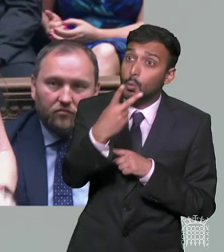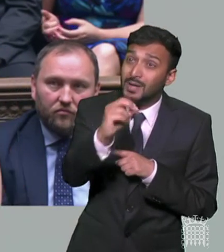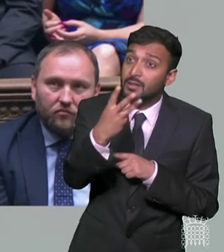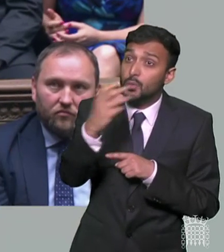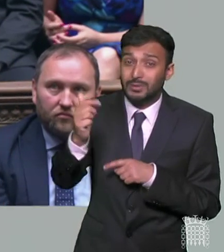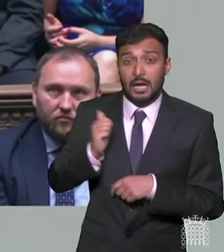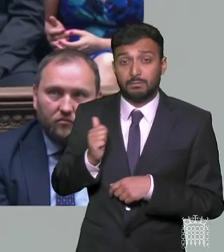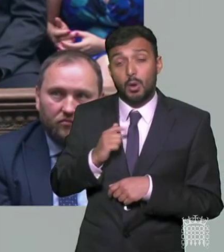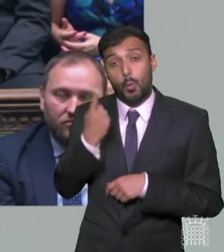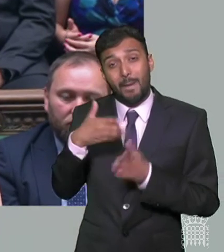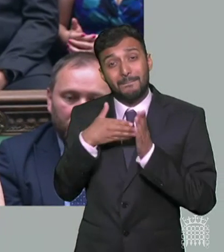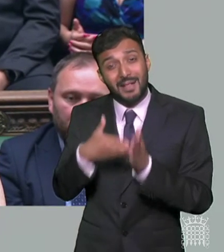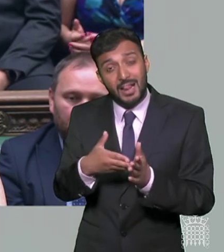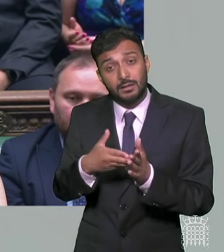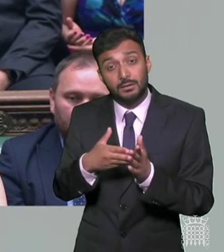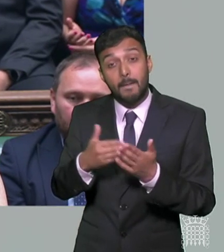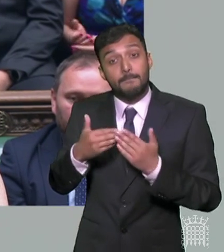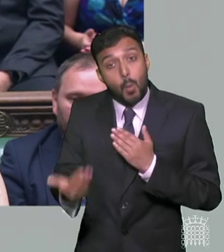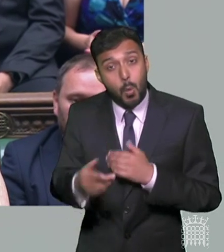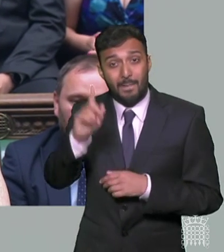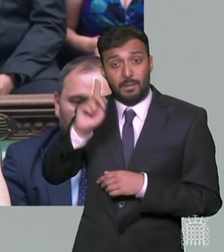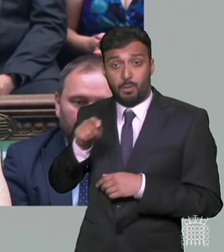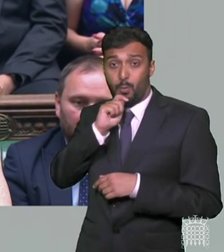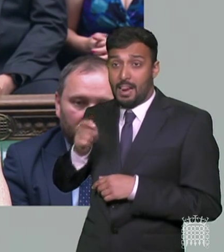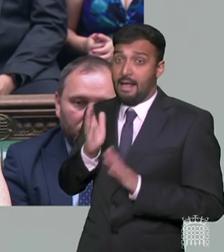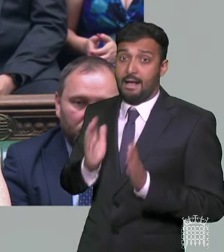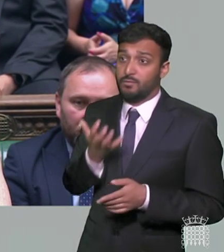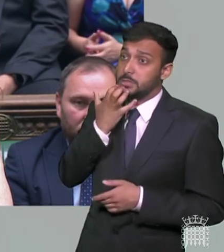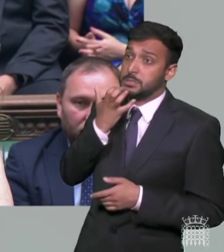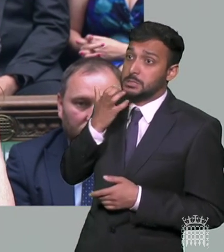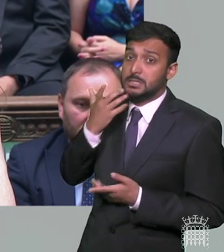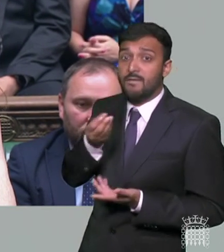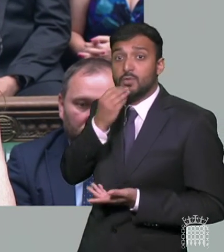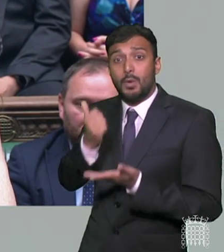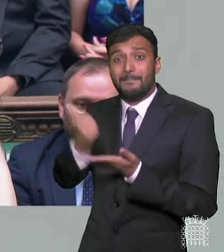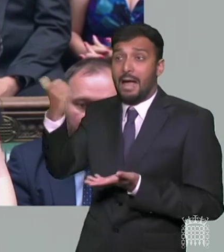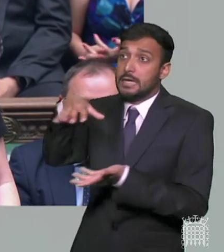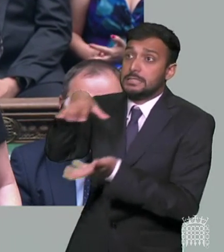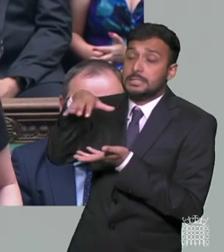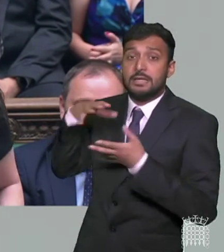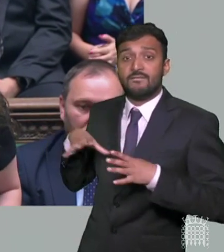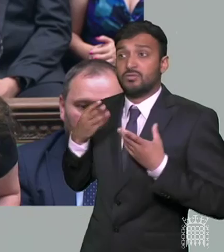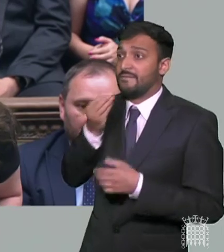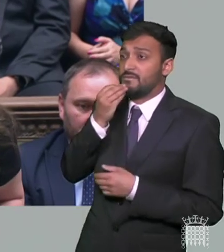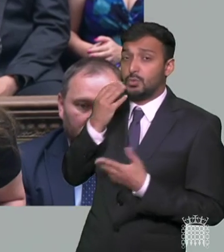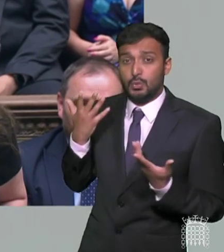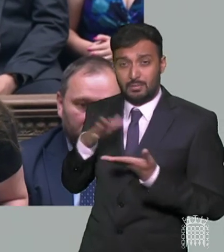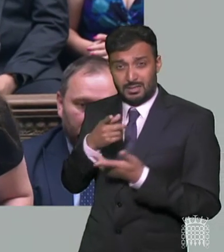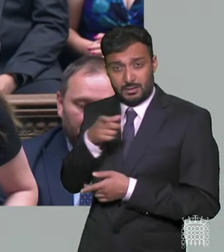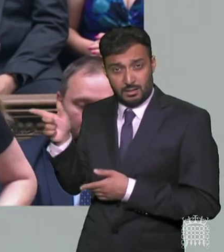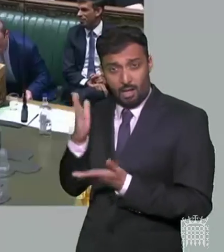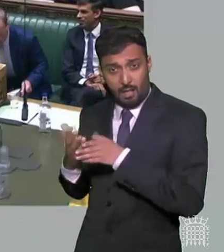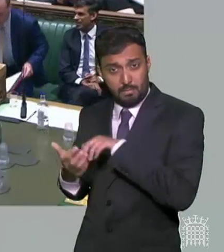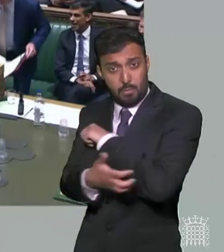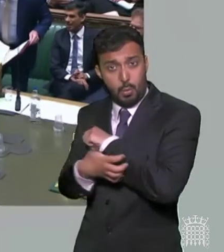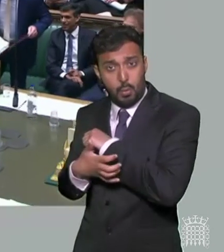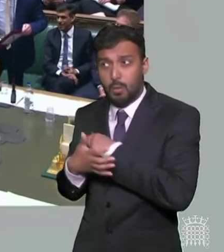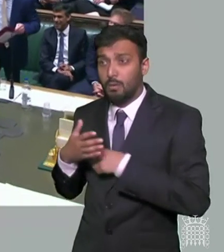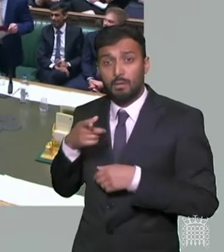How many more working people will be pushed into poverty by his Prime Minister before he says enough is enough?